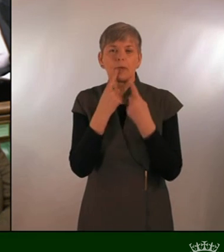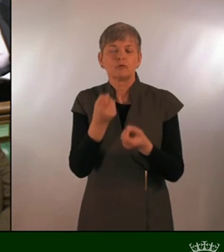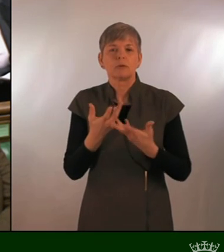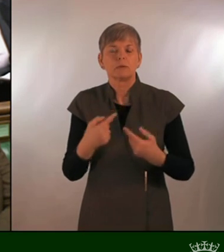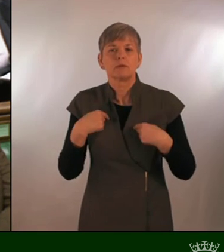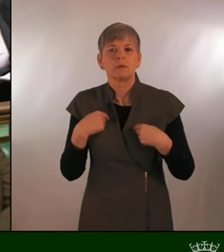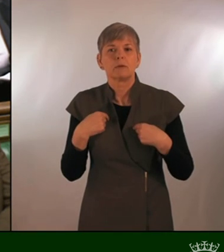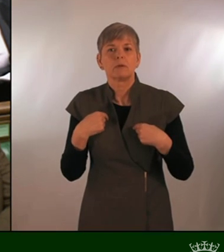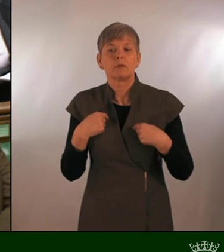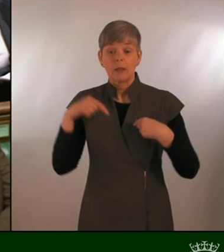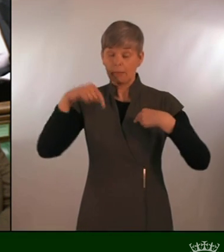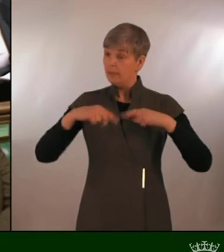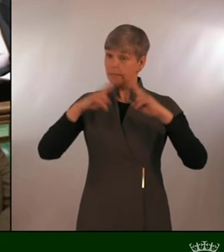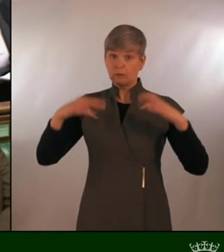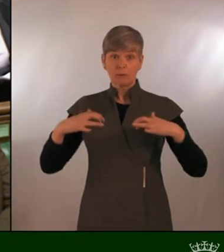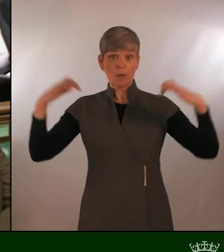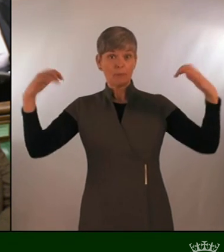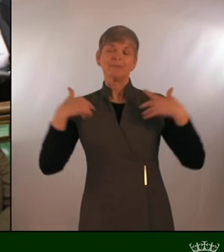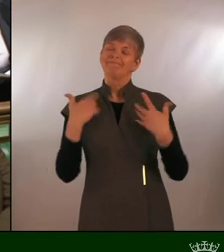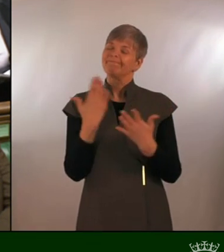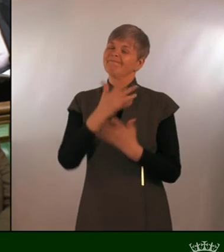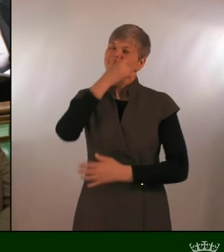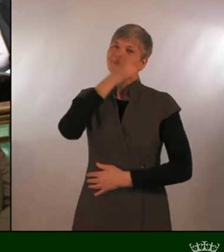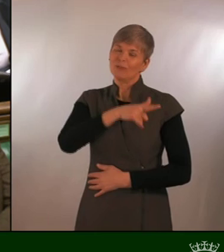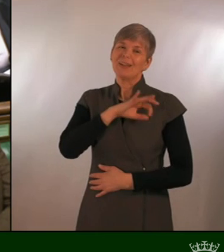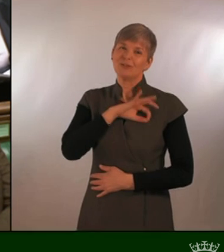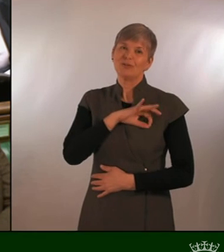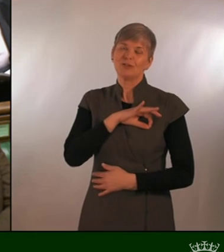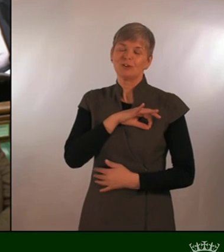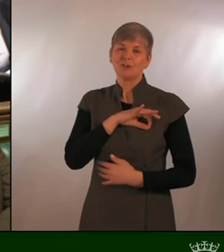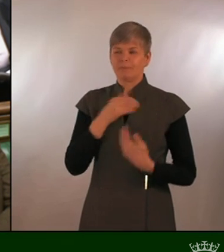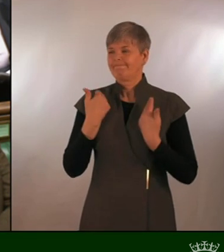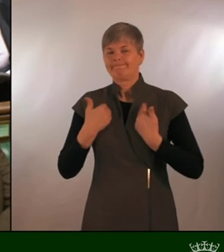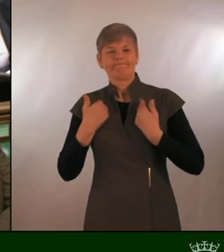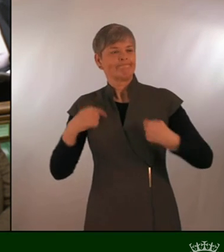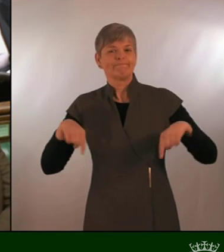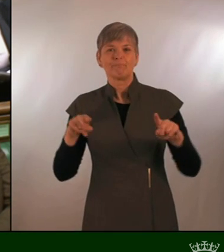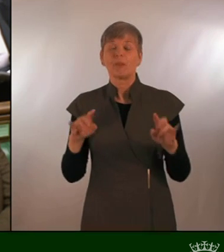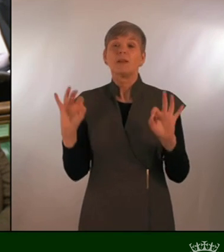We will not be financially worse off. Millions of workers are not in that privileged position.